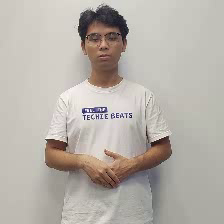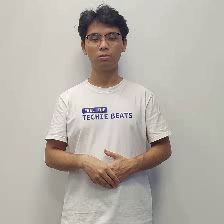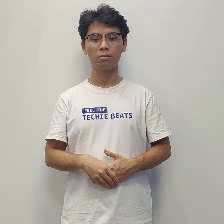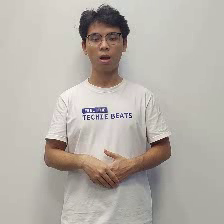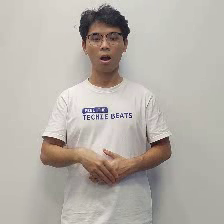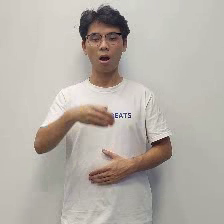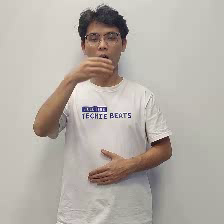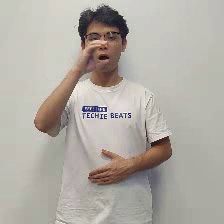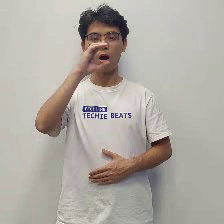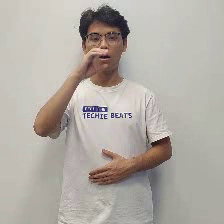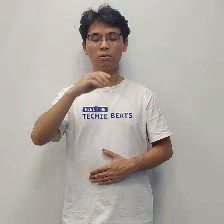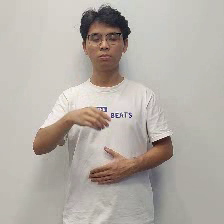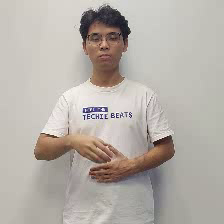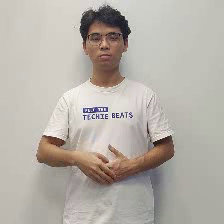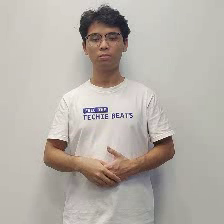Uống